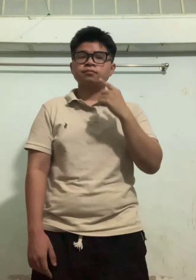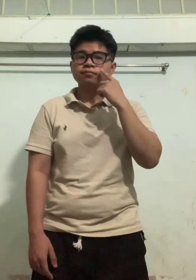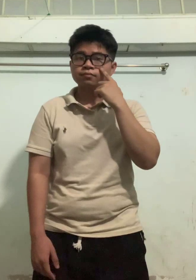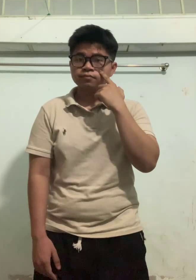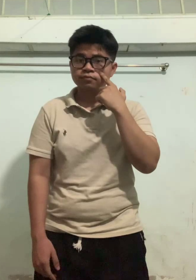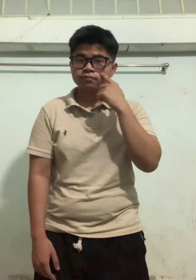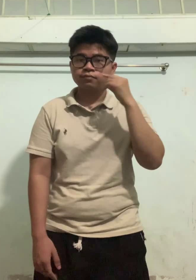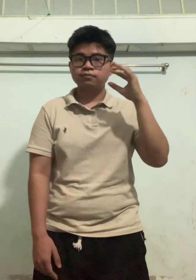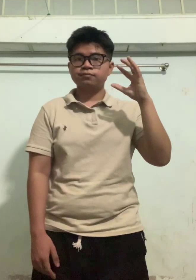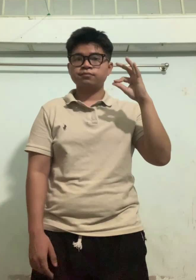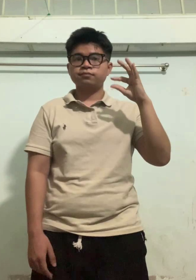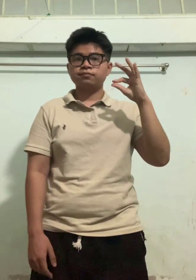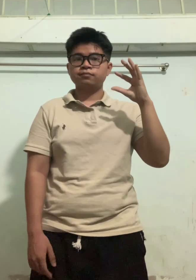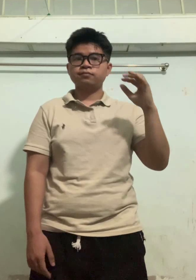lam quen